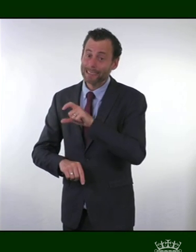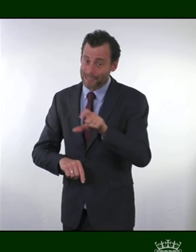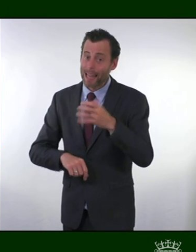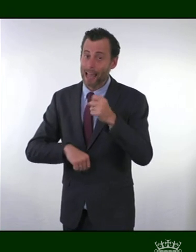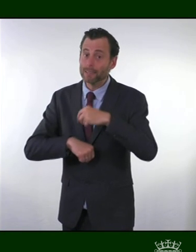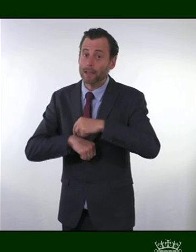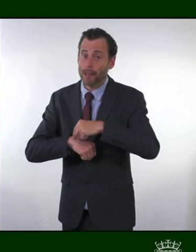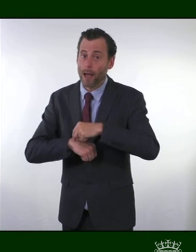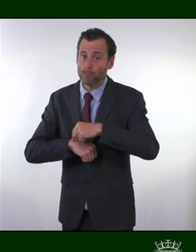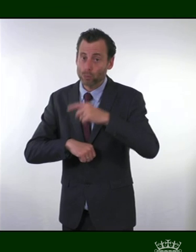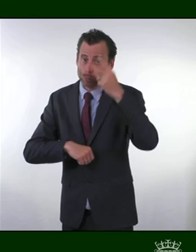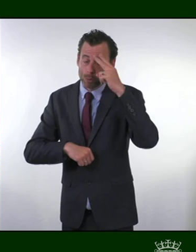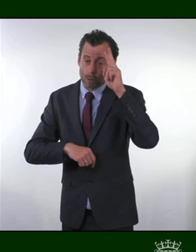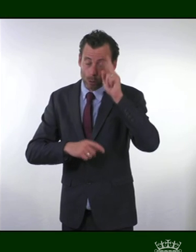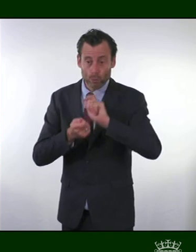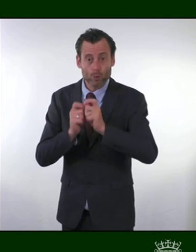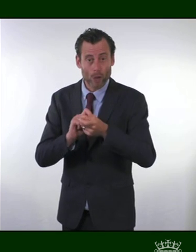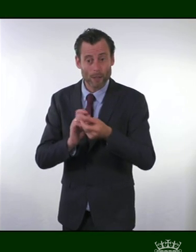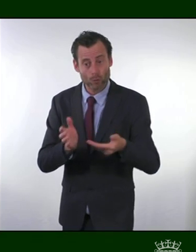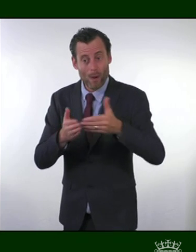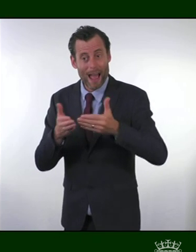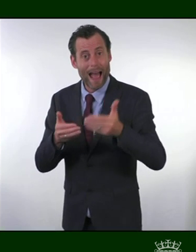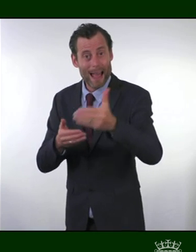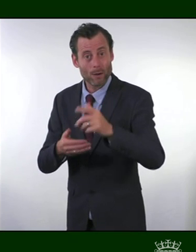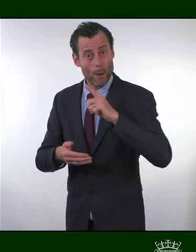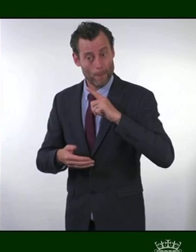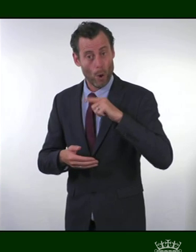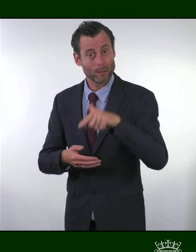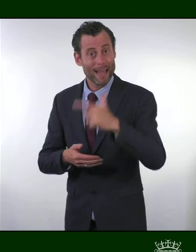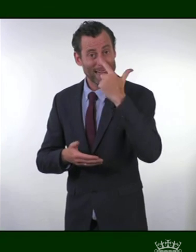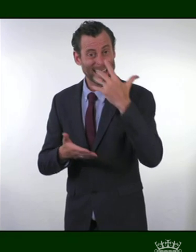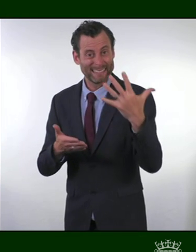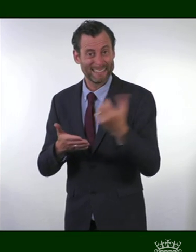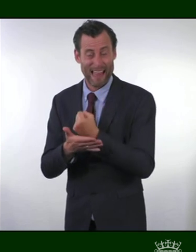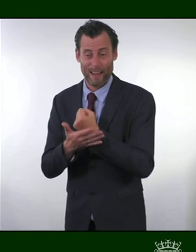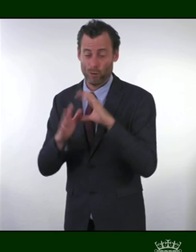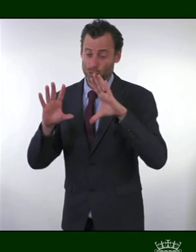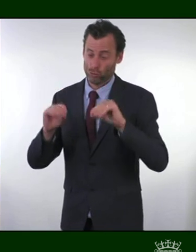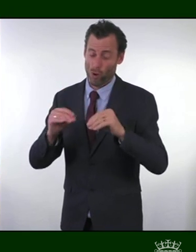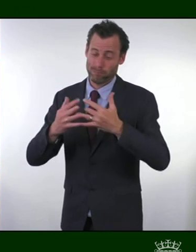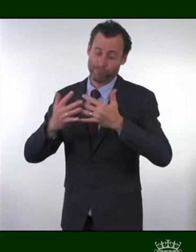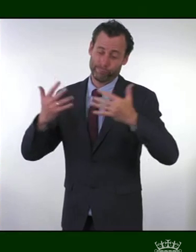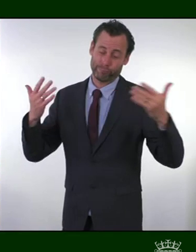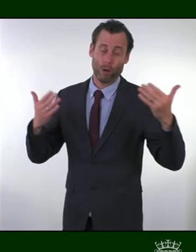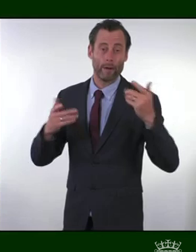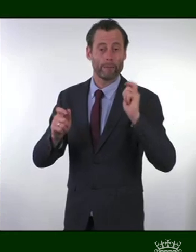It is the Government’s duty to help Britain through this and stop employment reaching mass levels again.